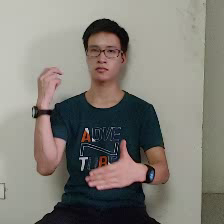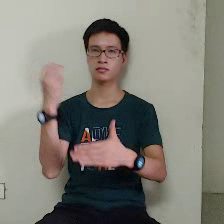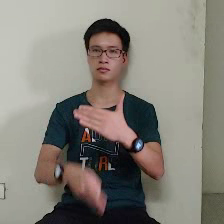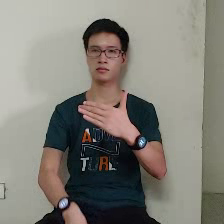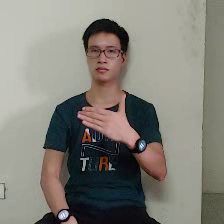Phạt